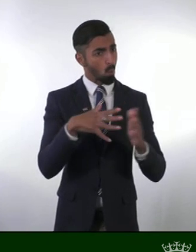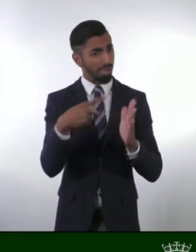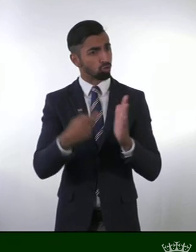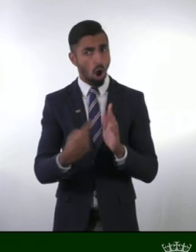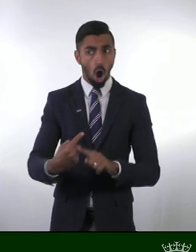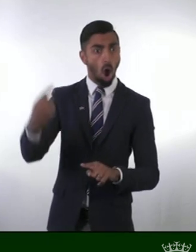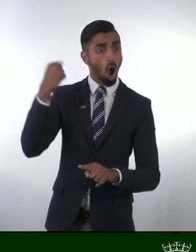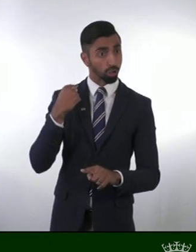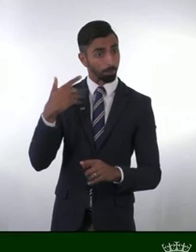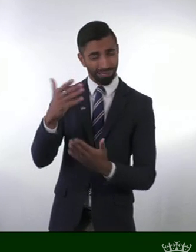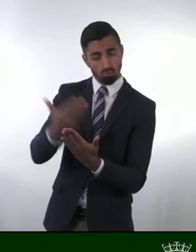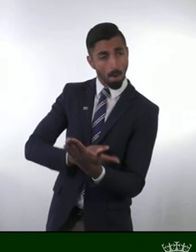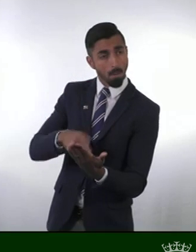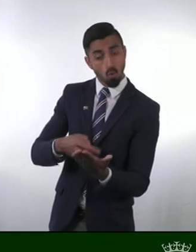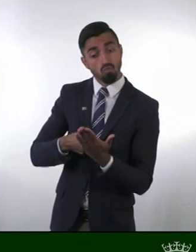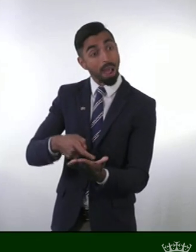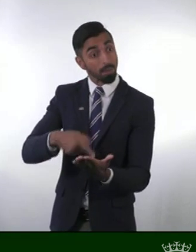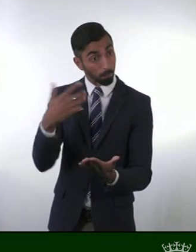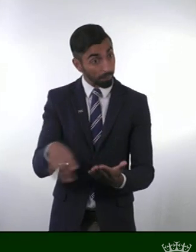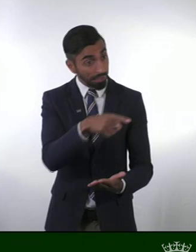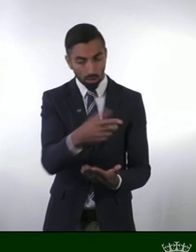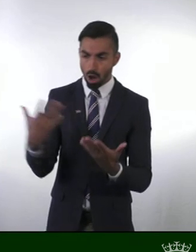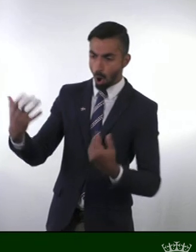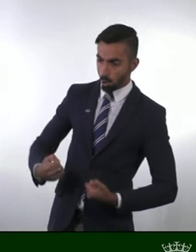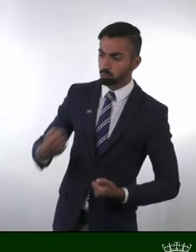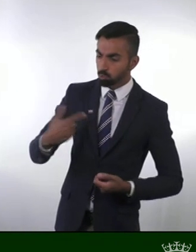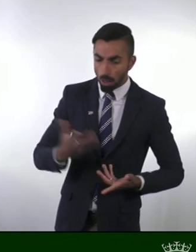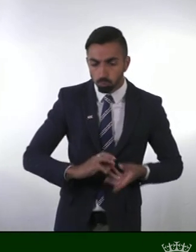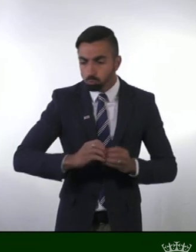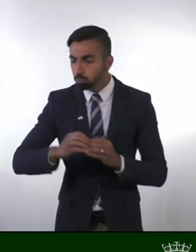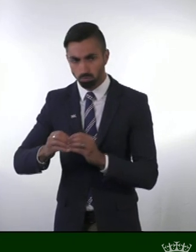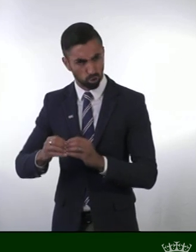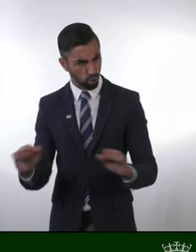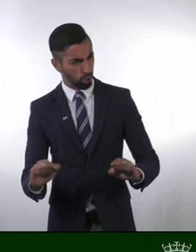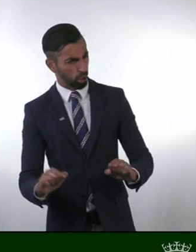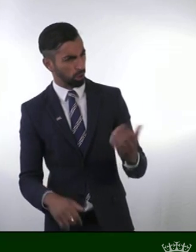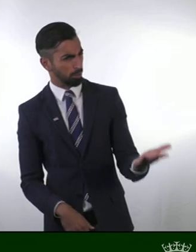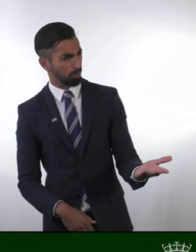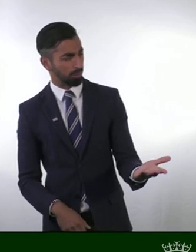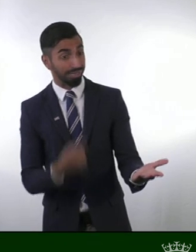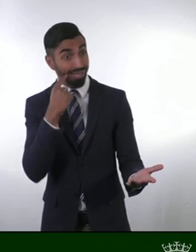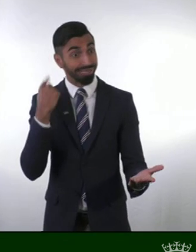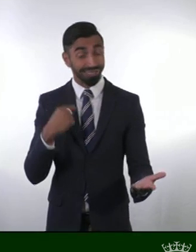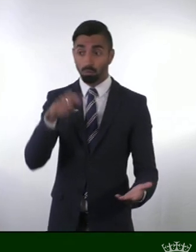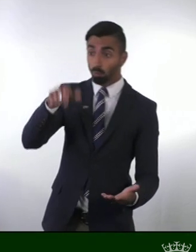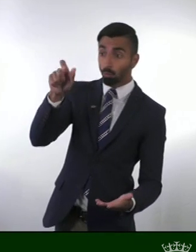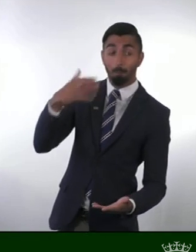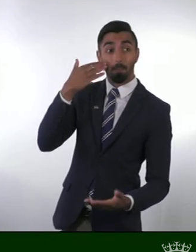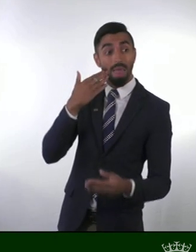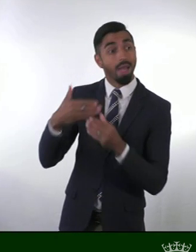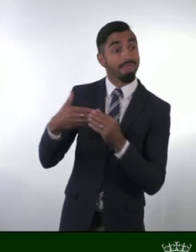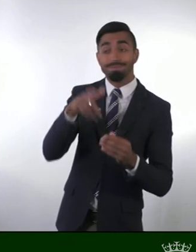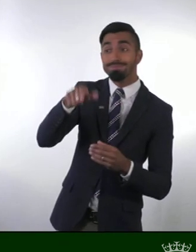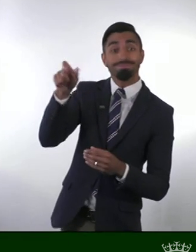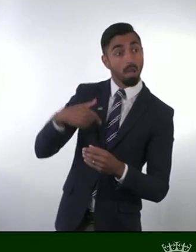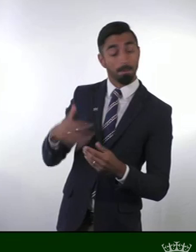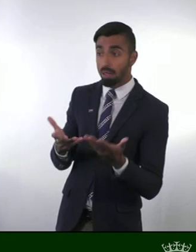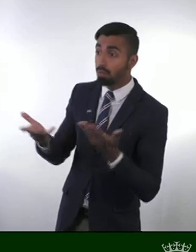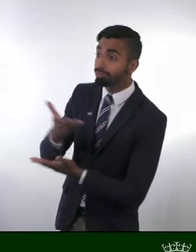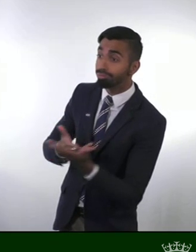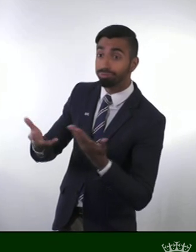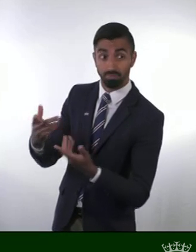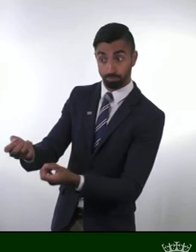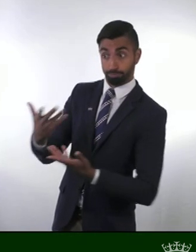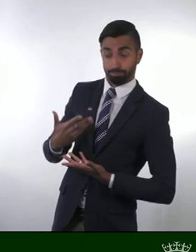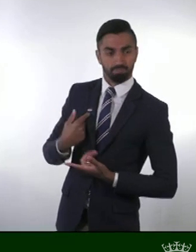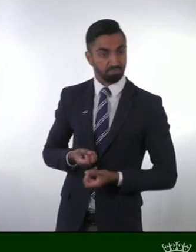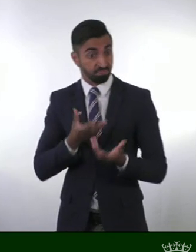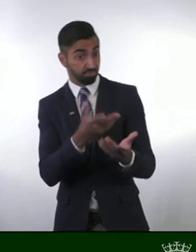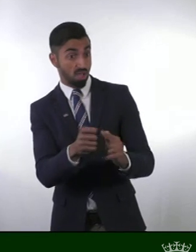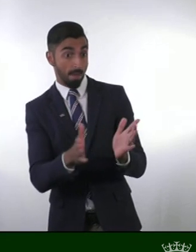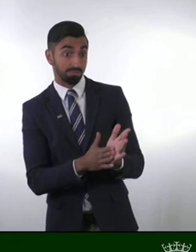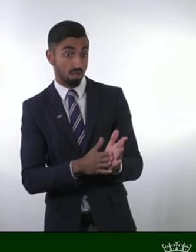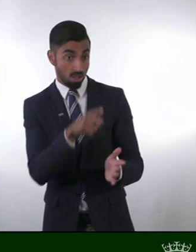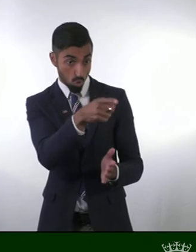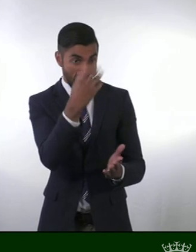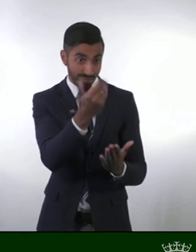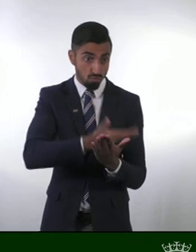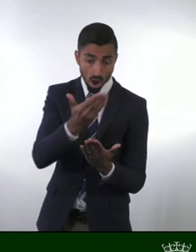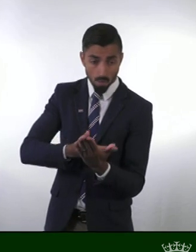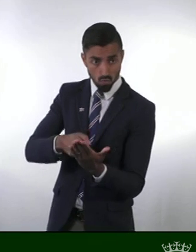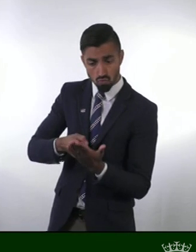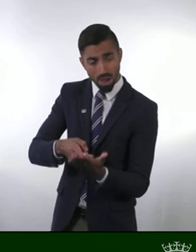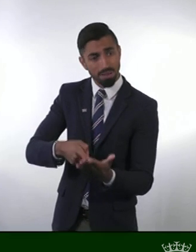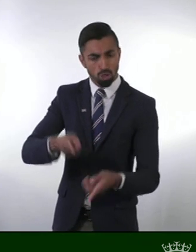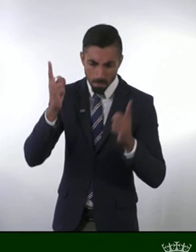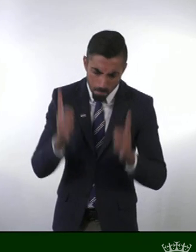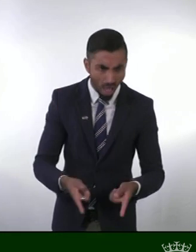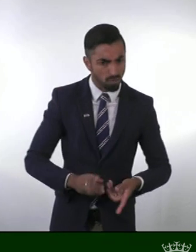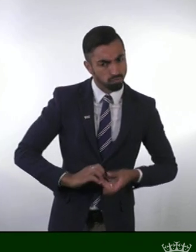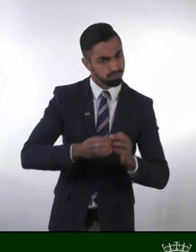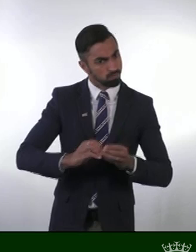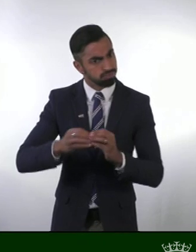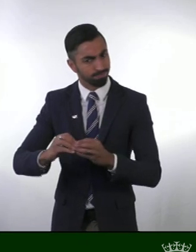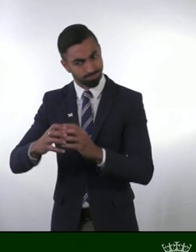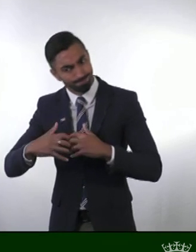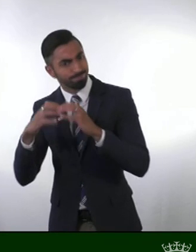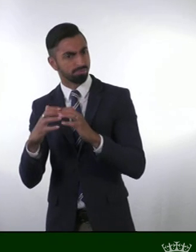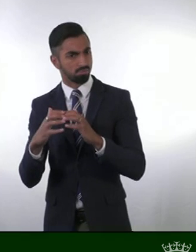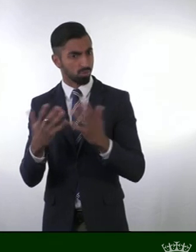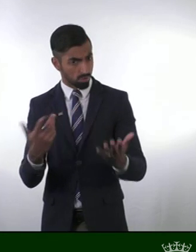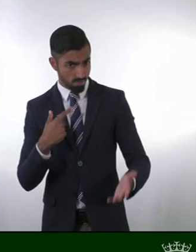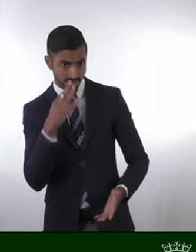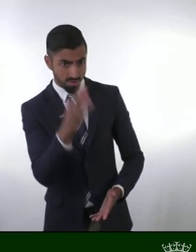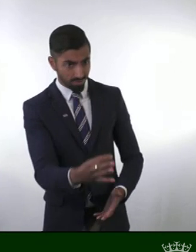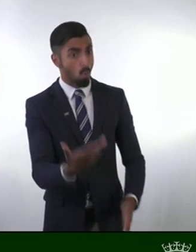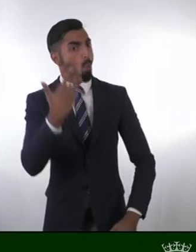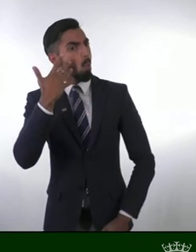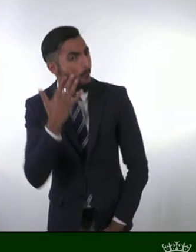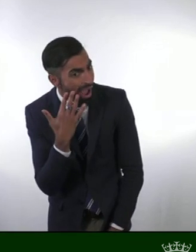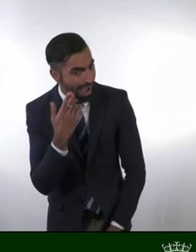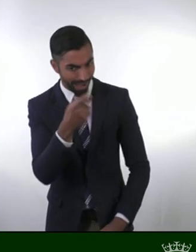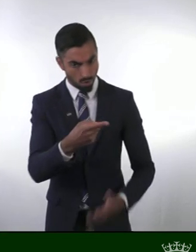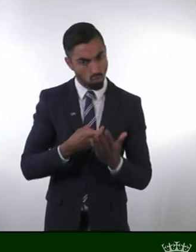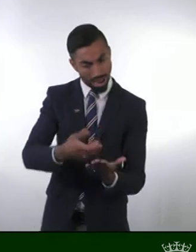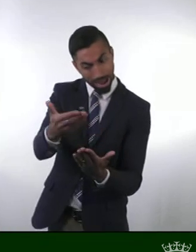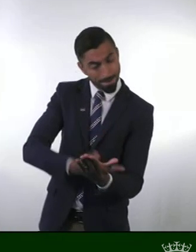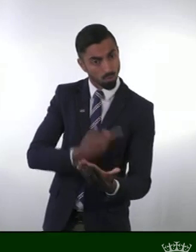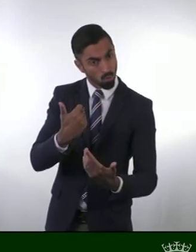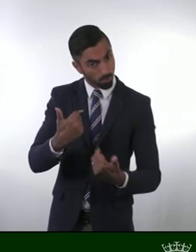I spoke last night to black community leaders, and they had a very clear message for the Prime Minister: “Implement the reports you’ve already got.” Will the Prime Minister now turbocharge the Government’s responses and tell us when he will implement in full the Lammy report and the Windrush recommendations?